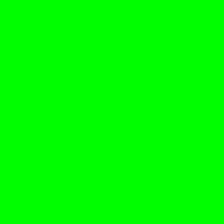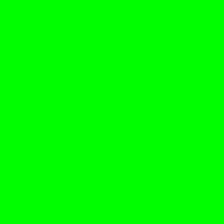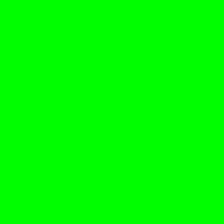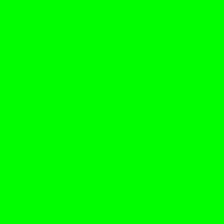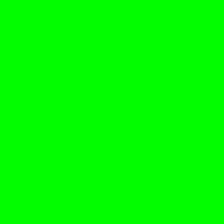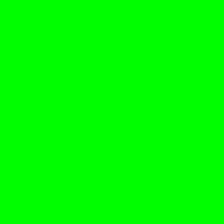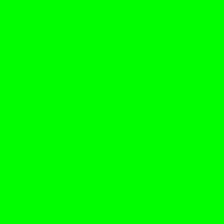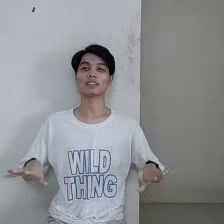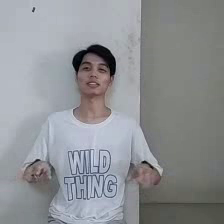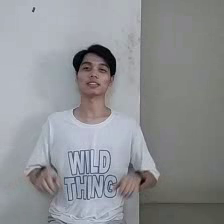Thất lạc